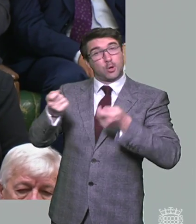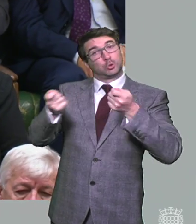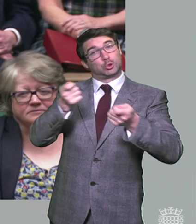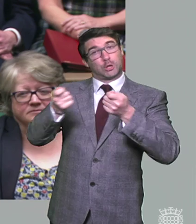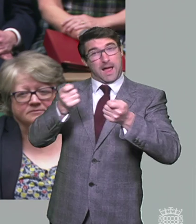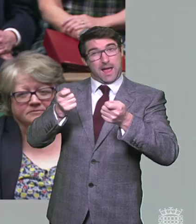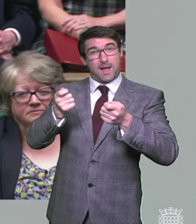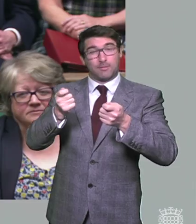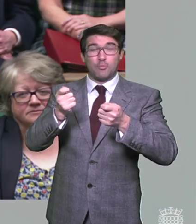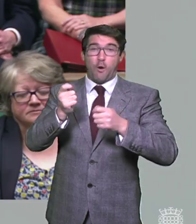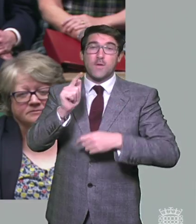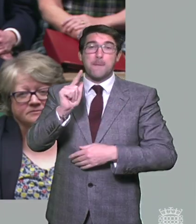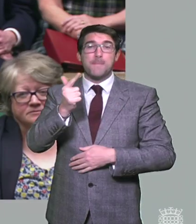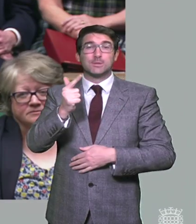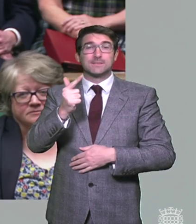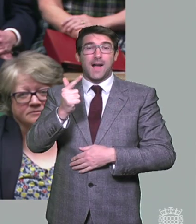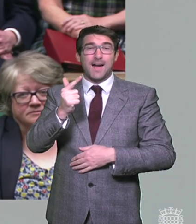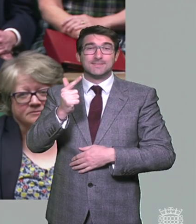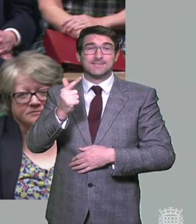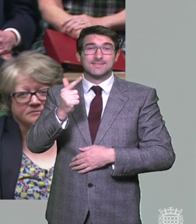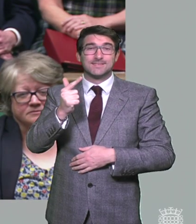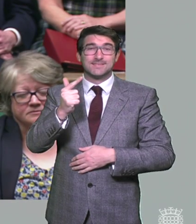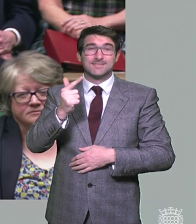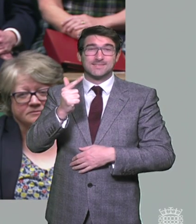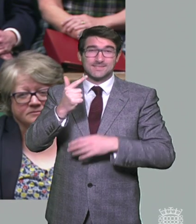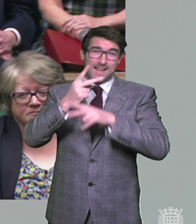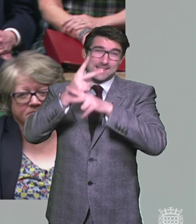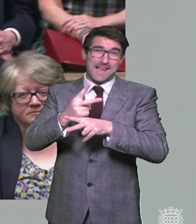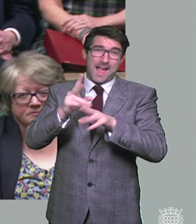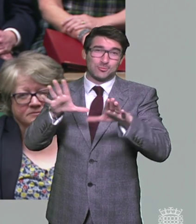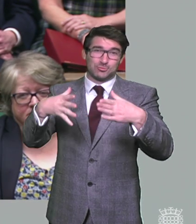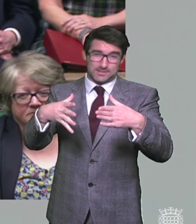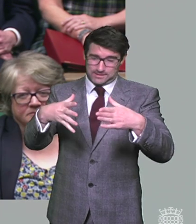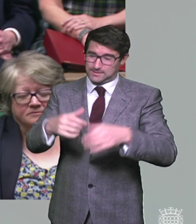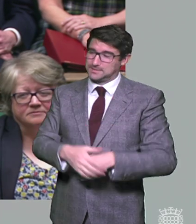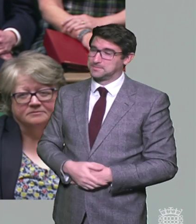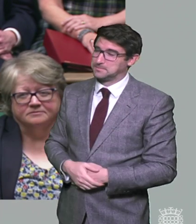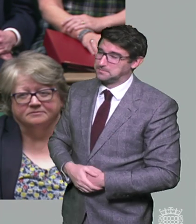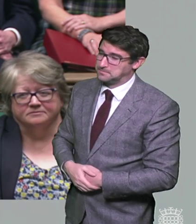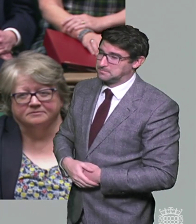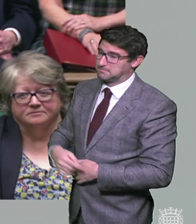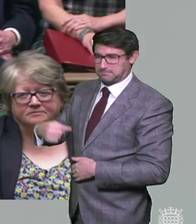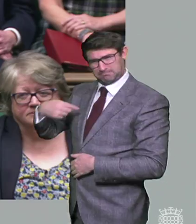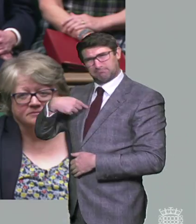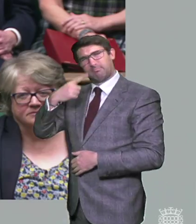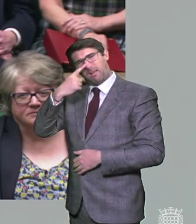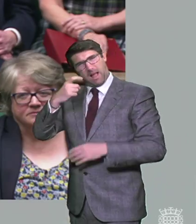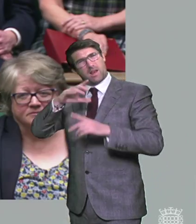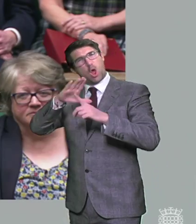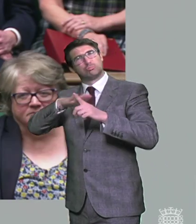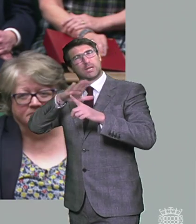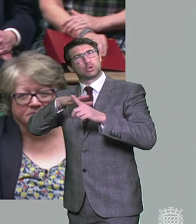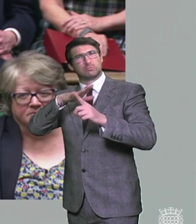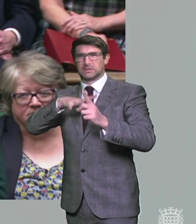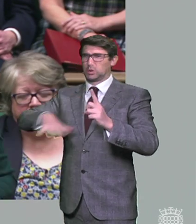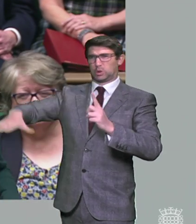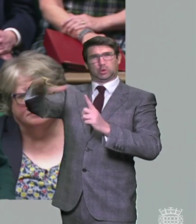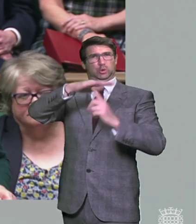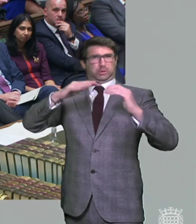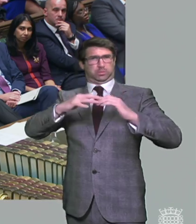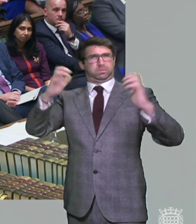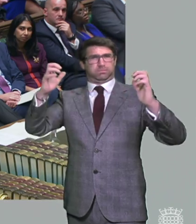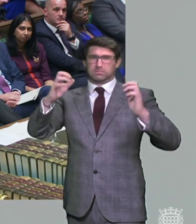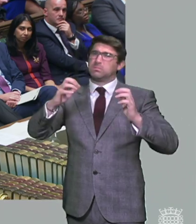I can assure her and colleagues around the House that fracking will only go ahead in areas where there is local community support.